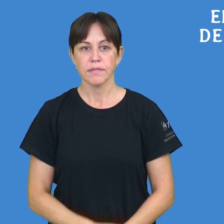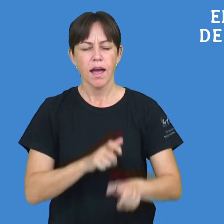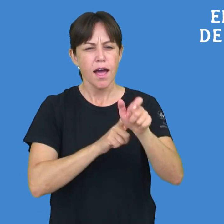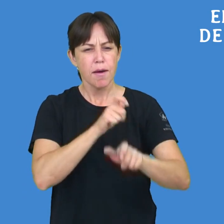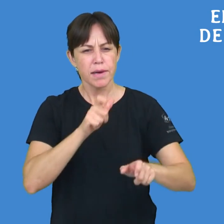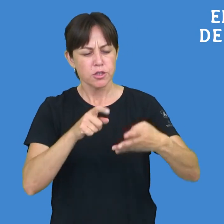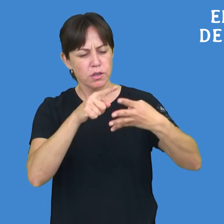persona